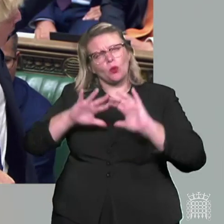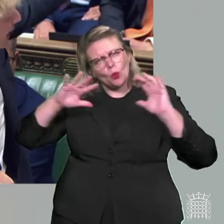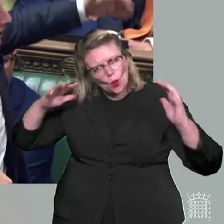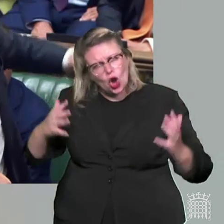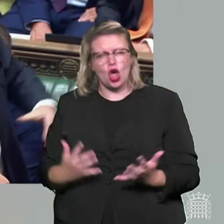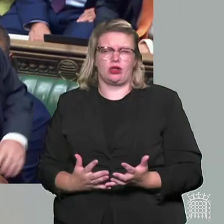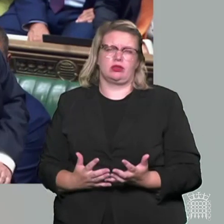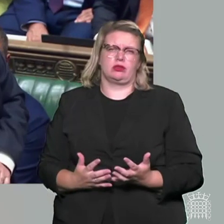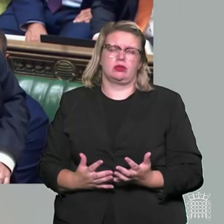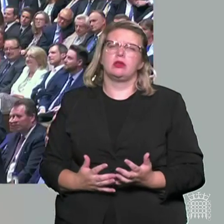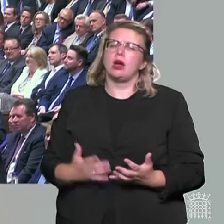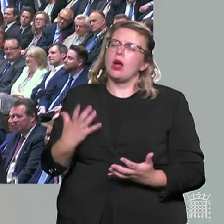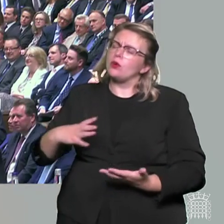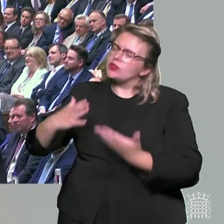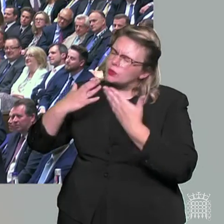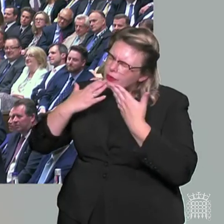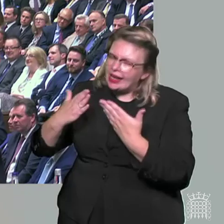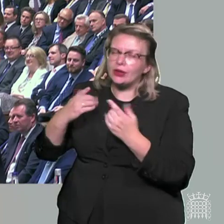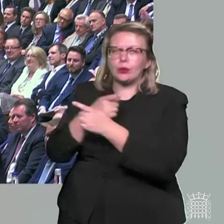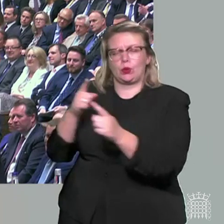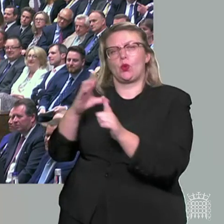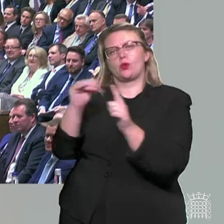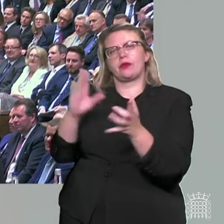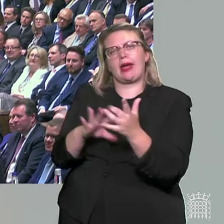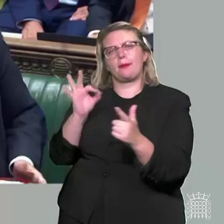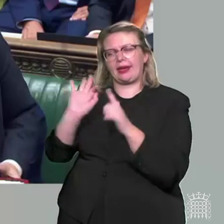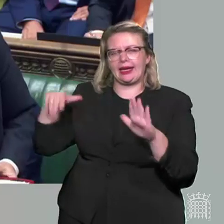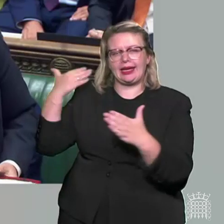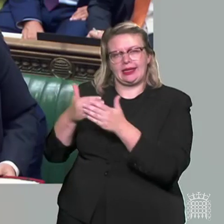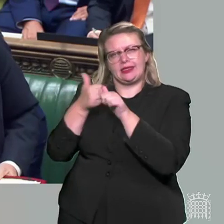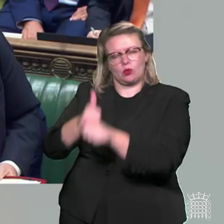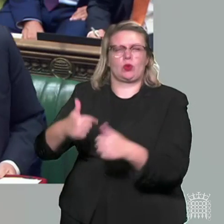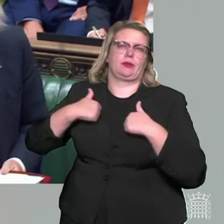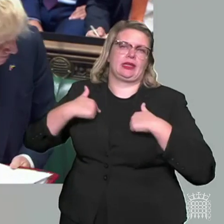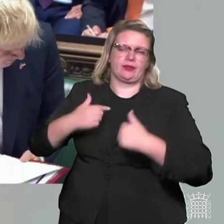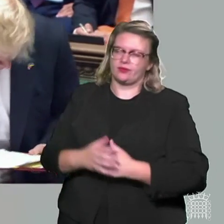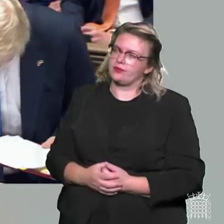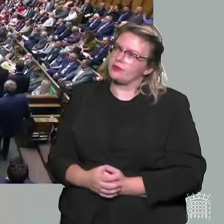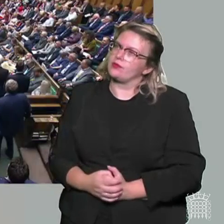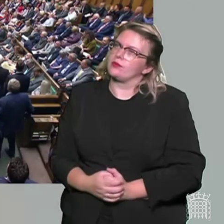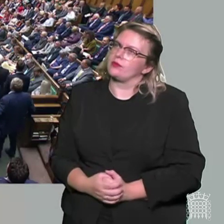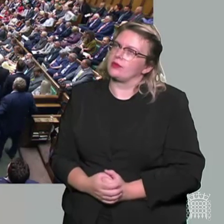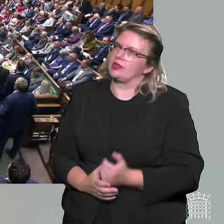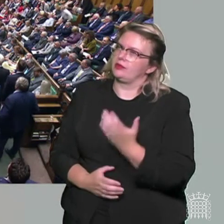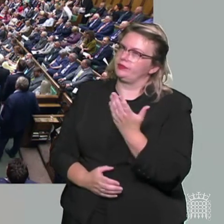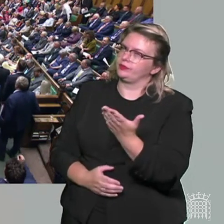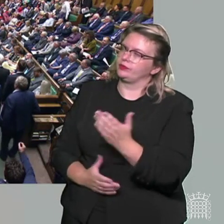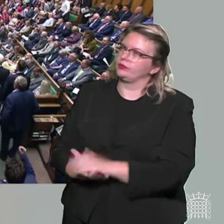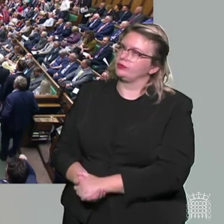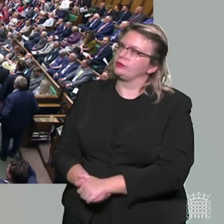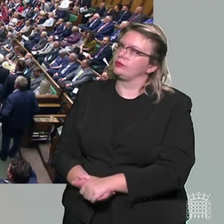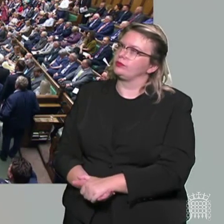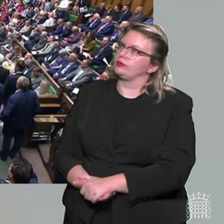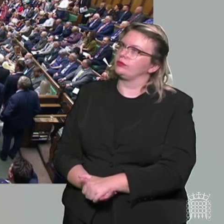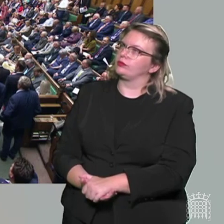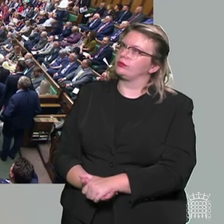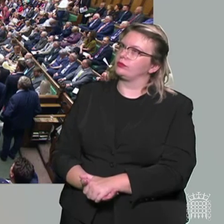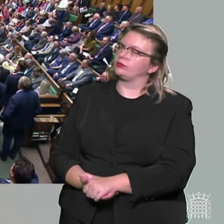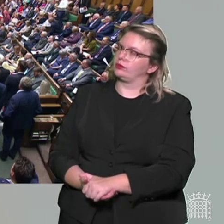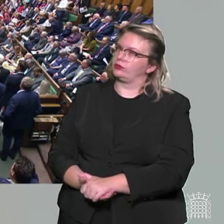I want to thank my friends and colleagues on these Benches for everything they have done.